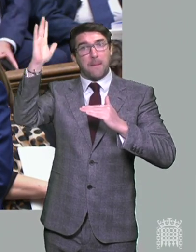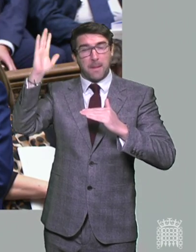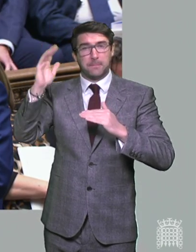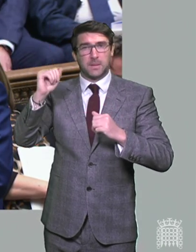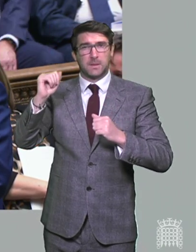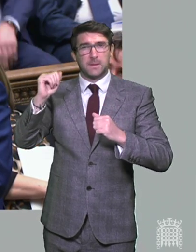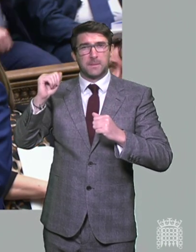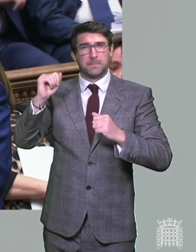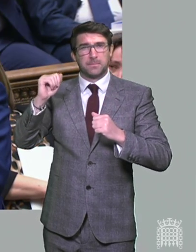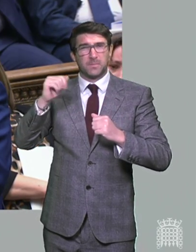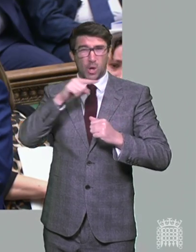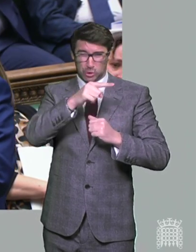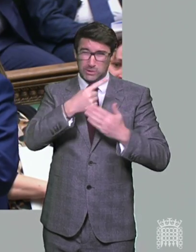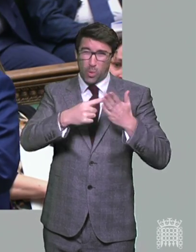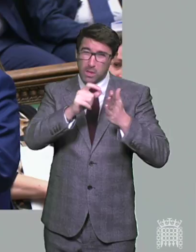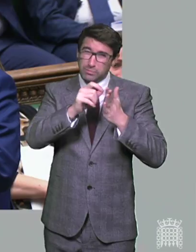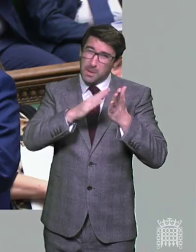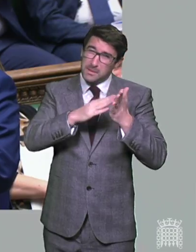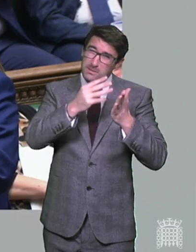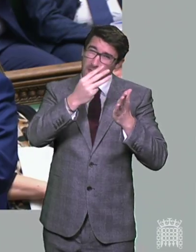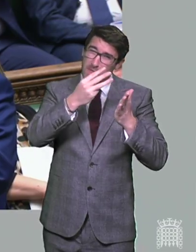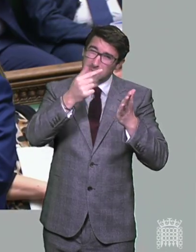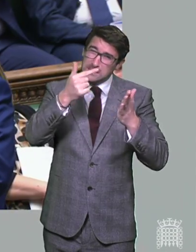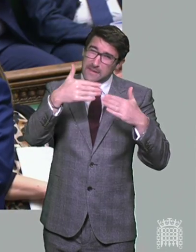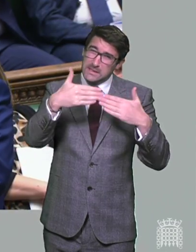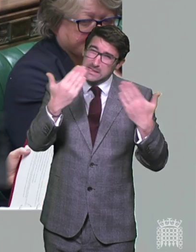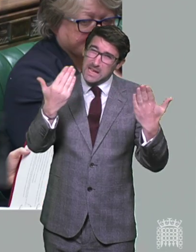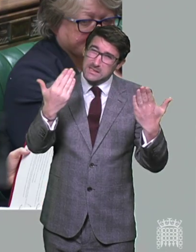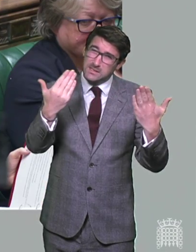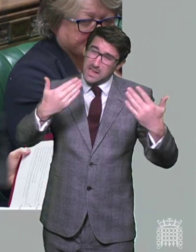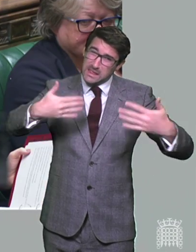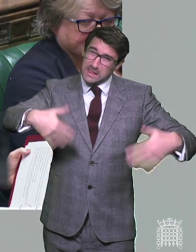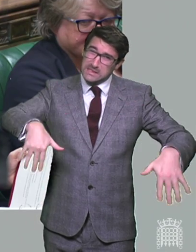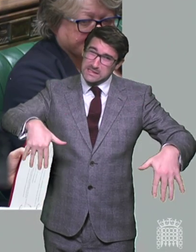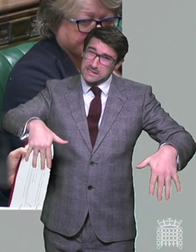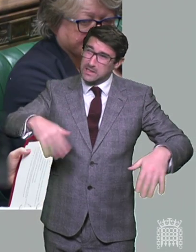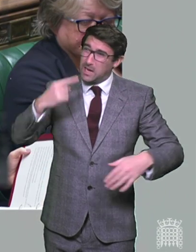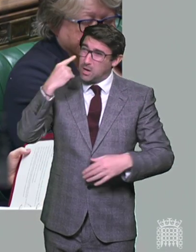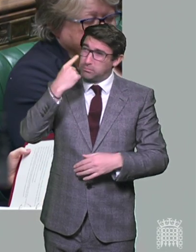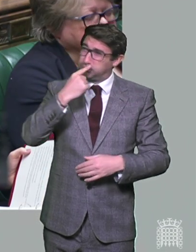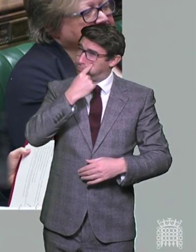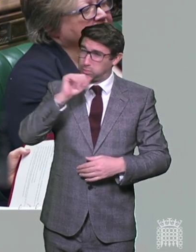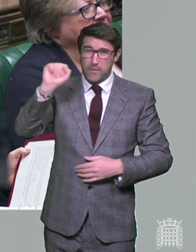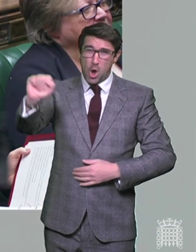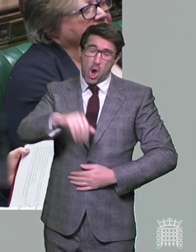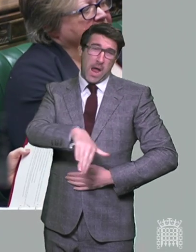Thirty-seven days into the job, this is literally the cost of the Prime Minister’s incompetence.